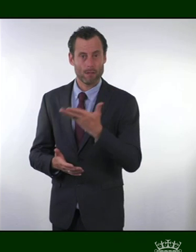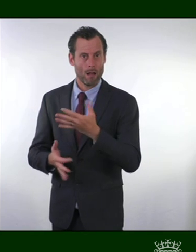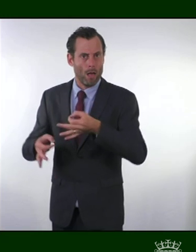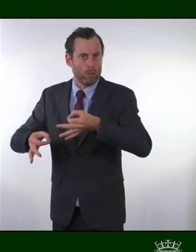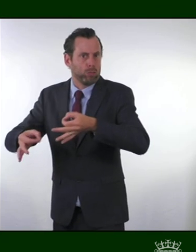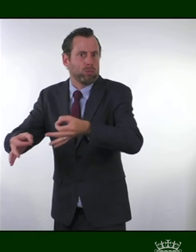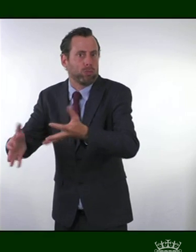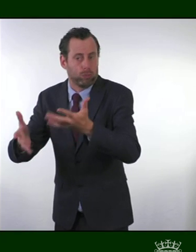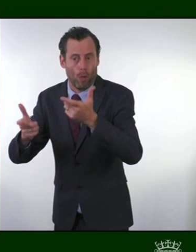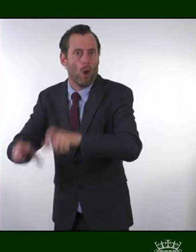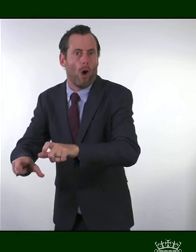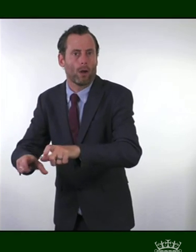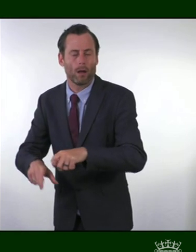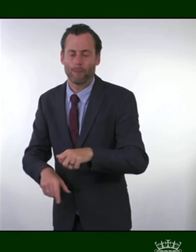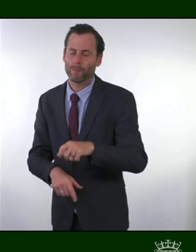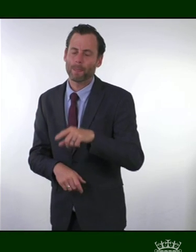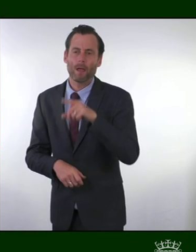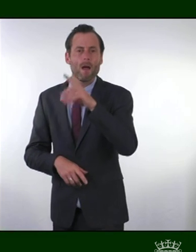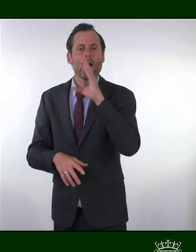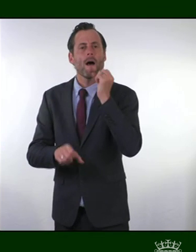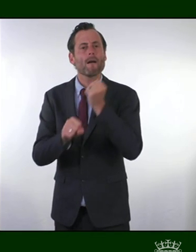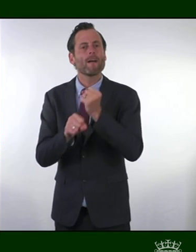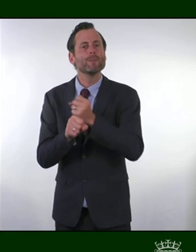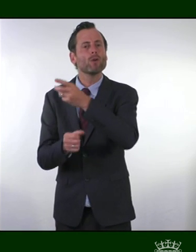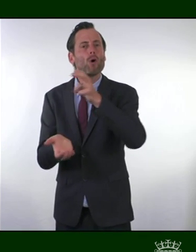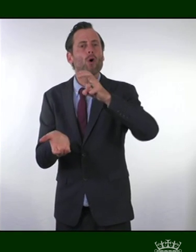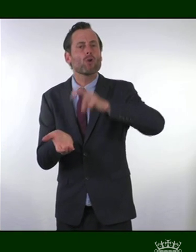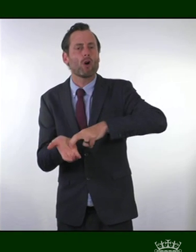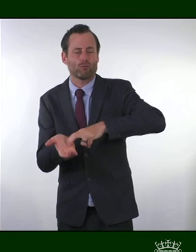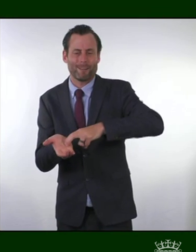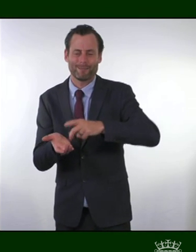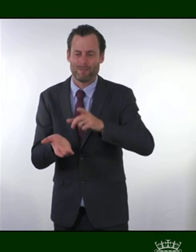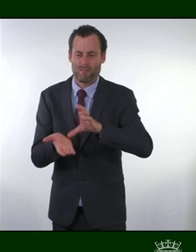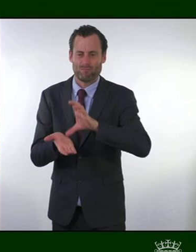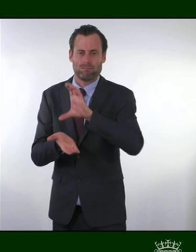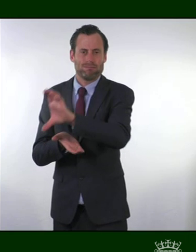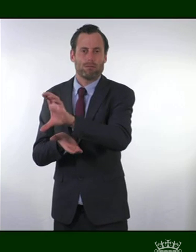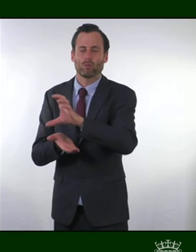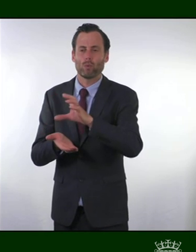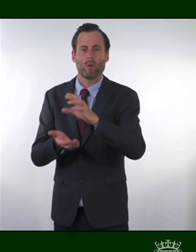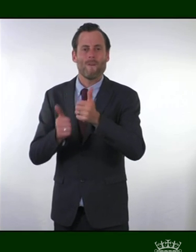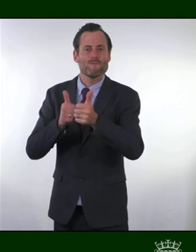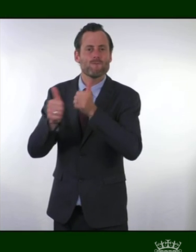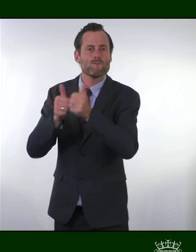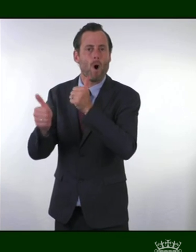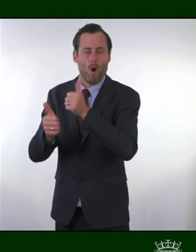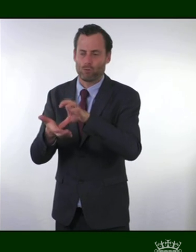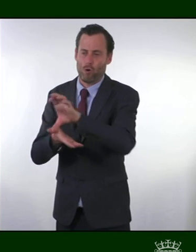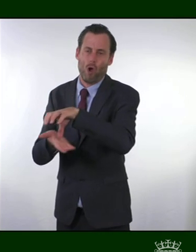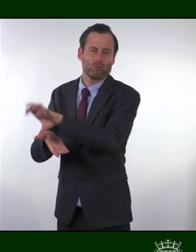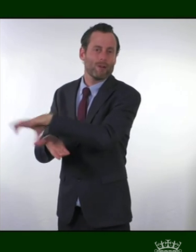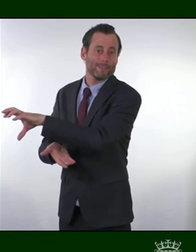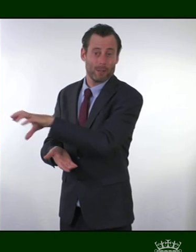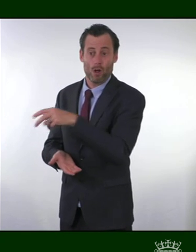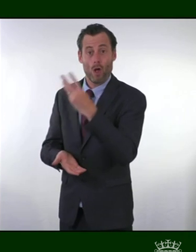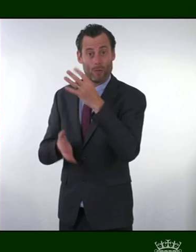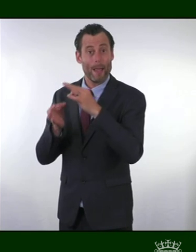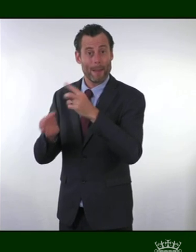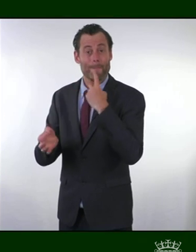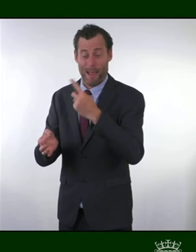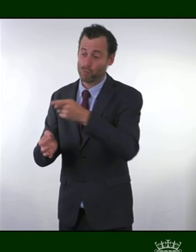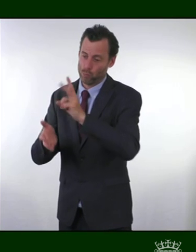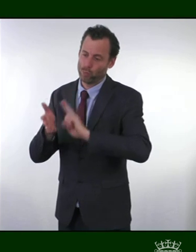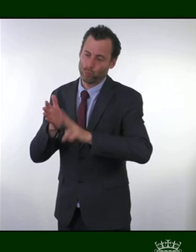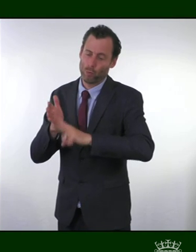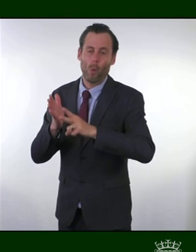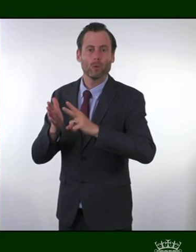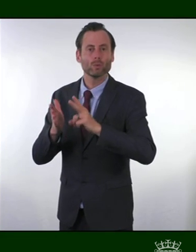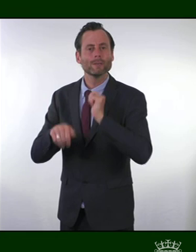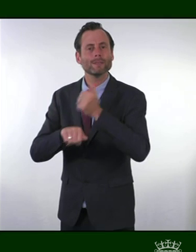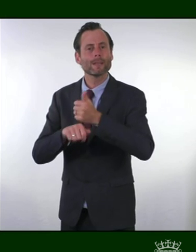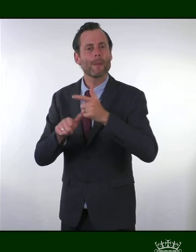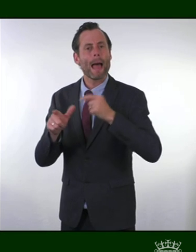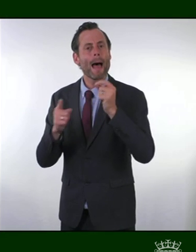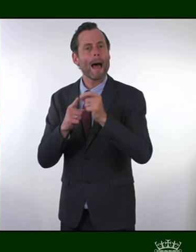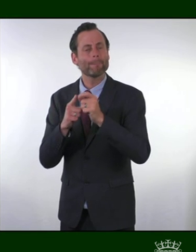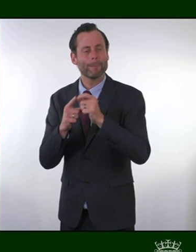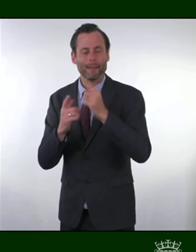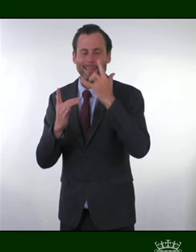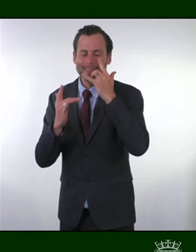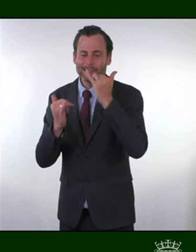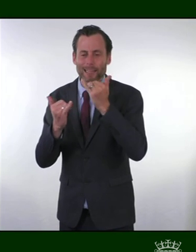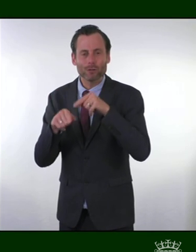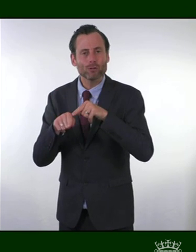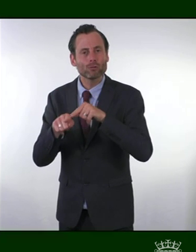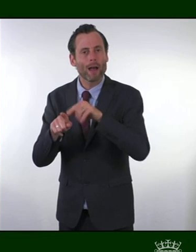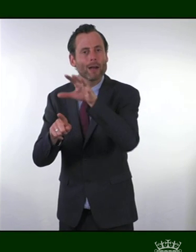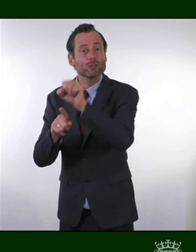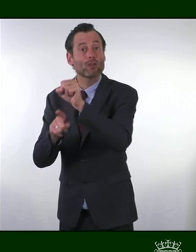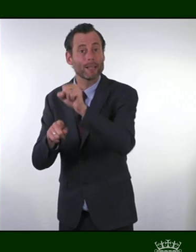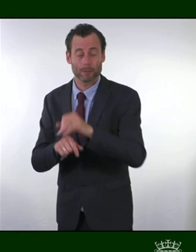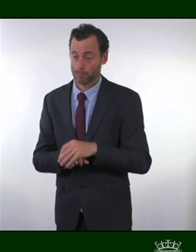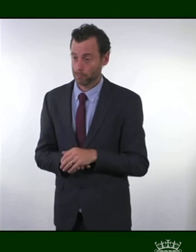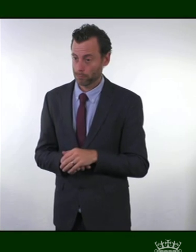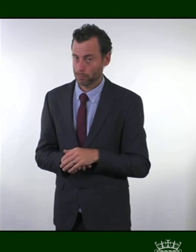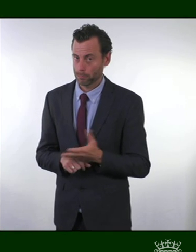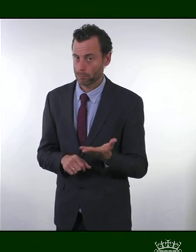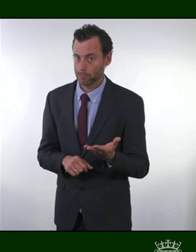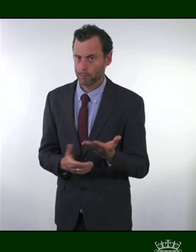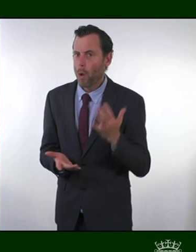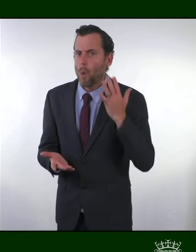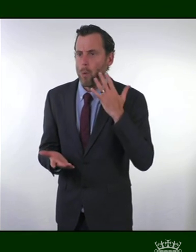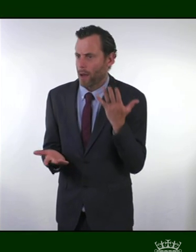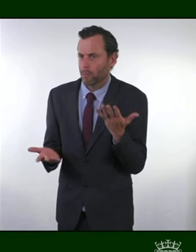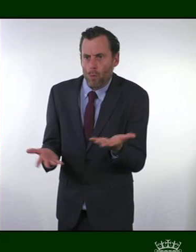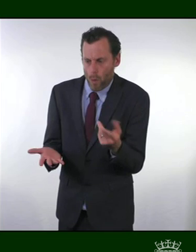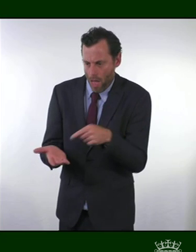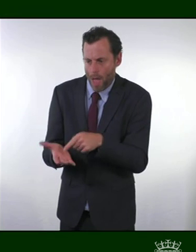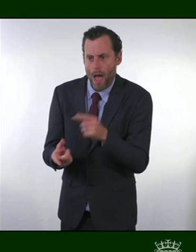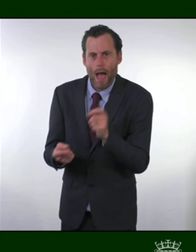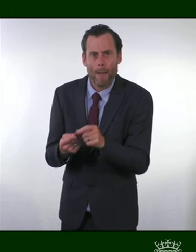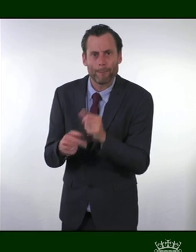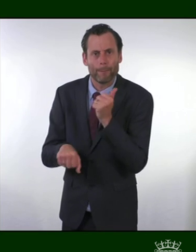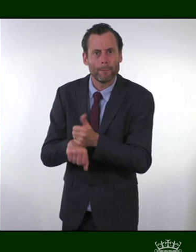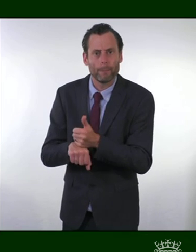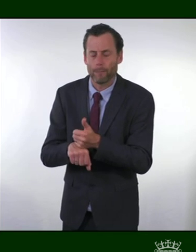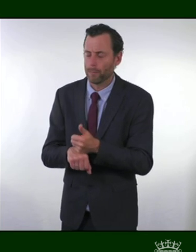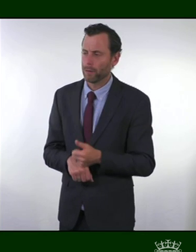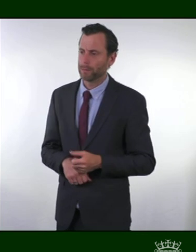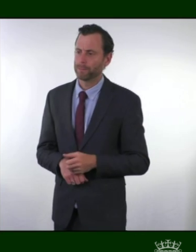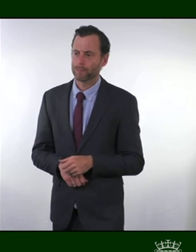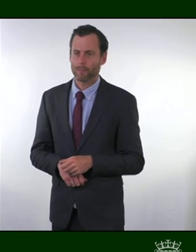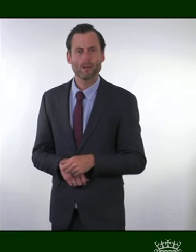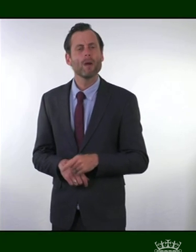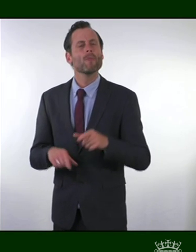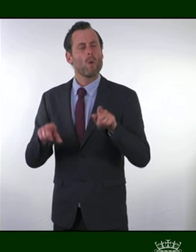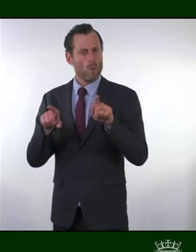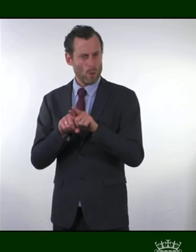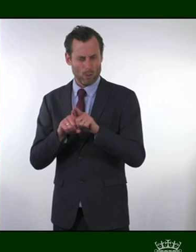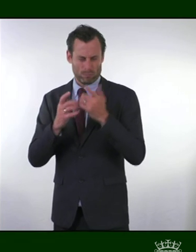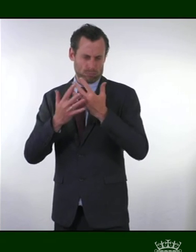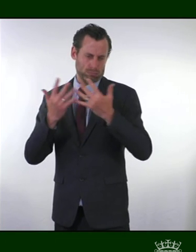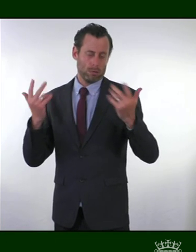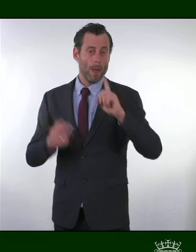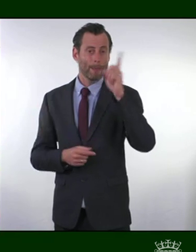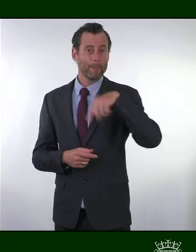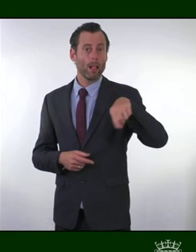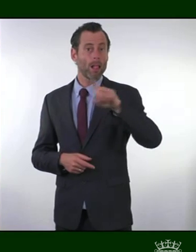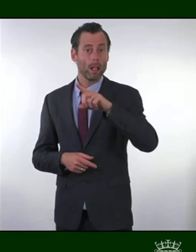The Government’s contracts with outsourcing firms amount to almost £3 billion, but we still have not got test, track and isolate working properly in the UK, as it is in many other countries, and the Government still have not got a grip on the low value and limited scope of sick pay, risking people’s ability to self-isolate.